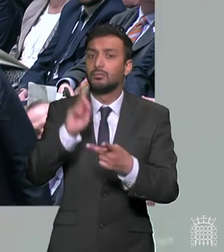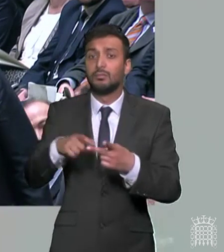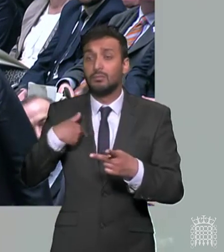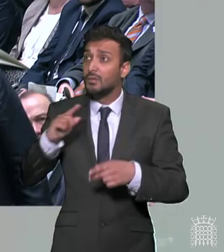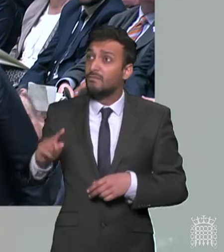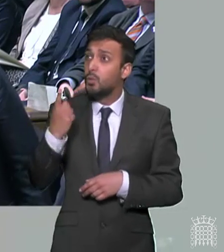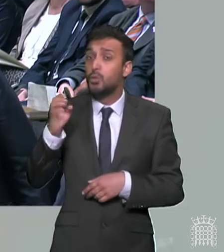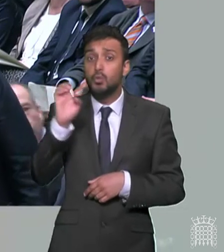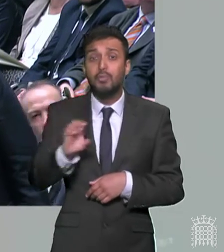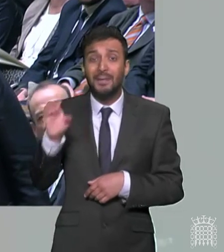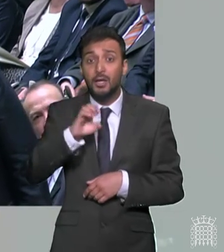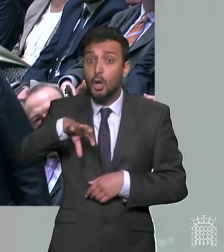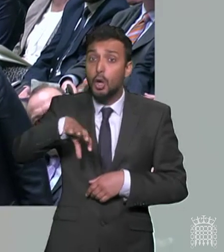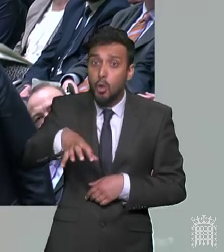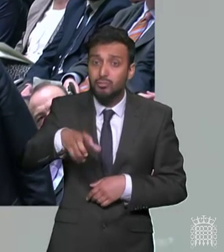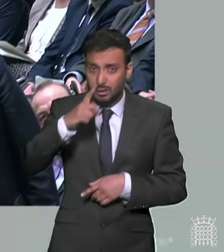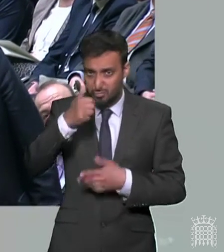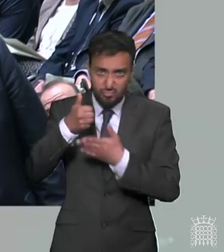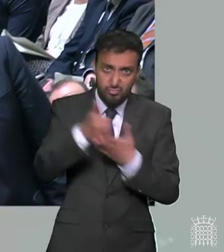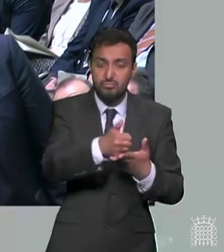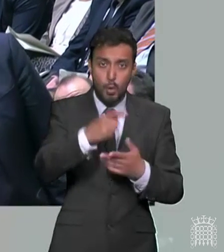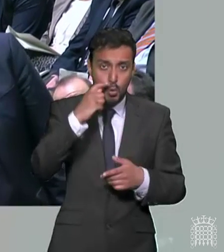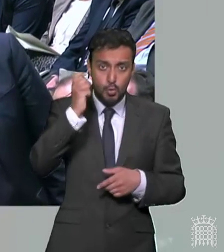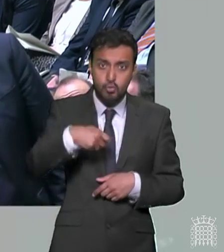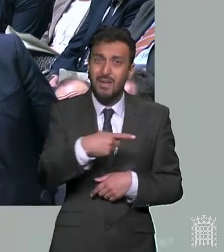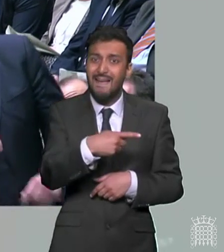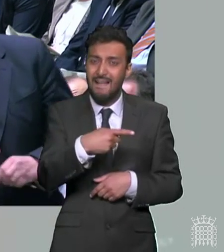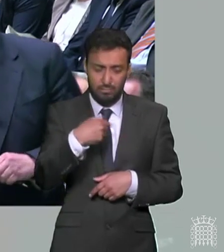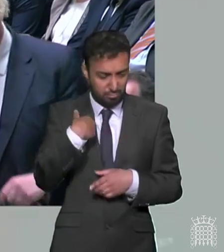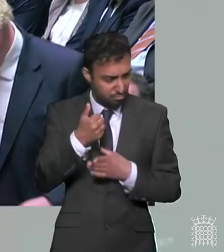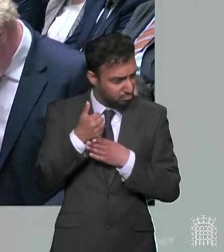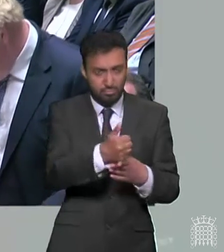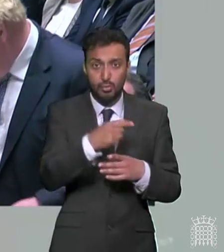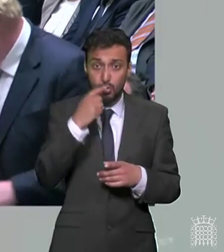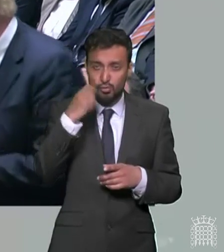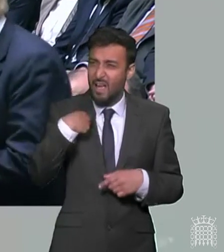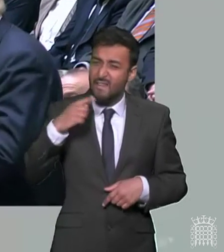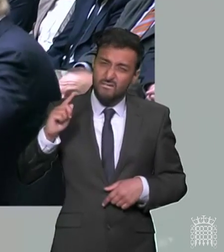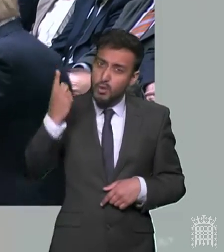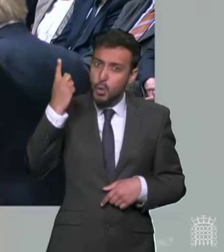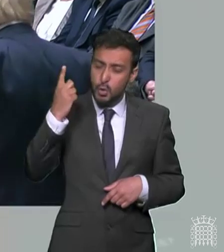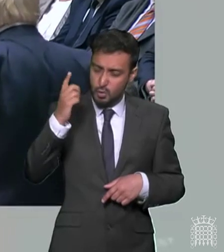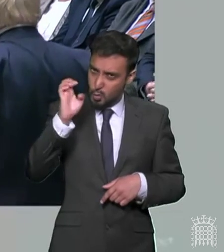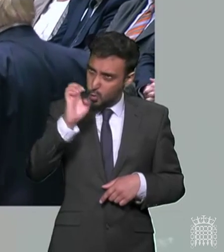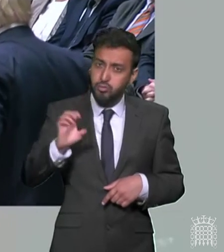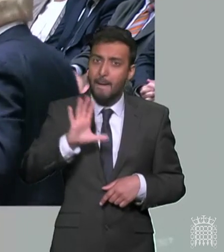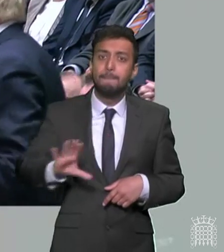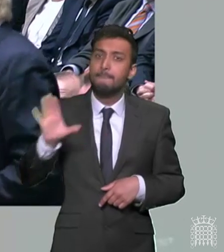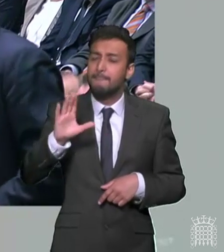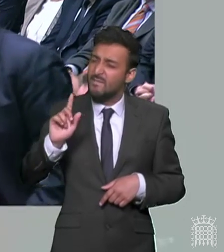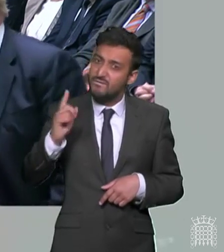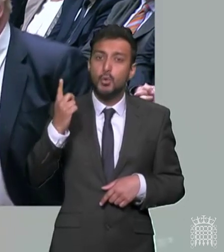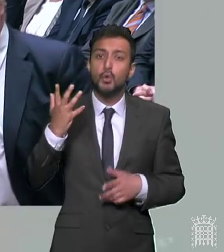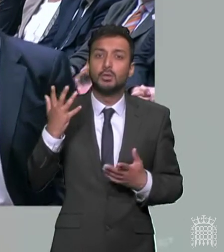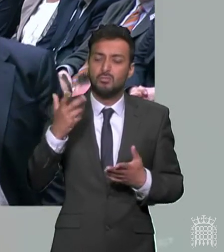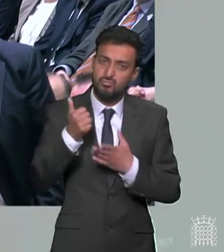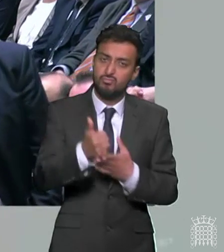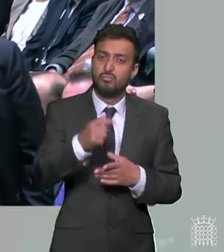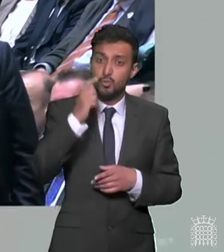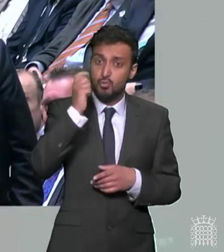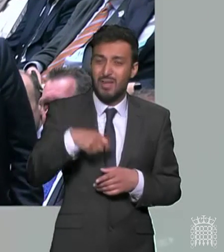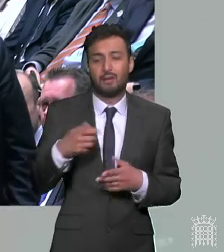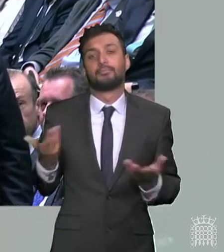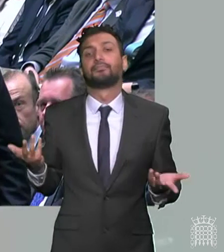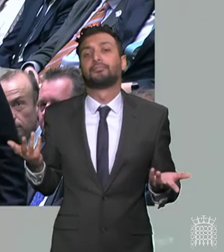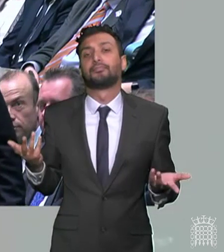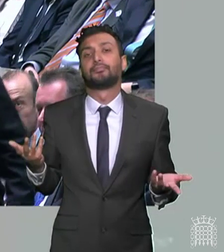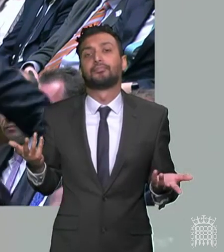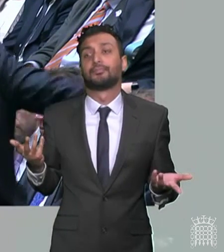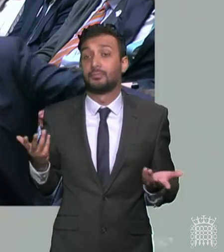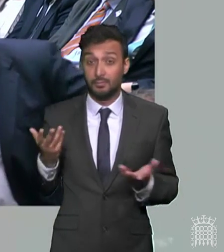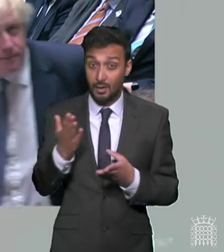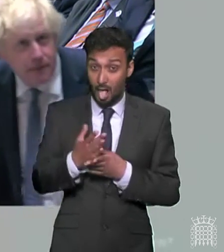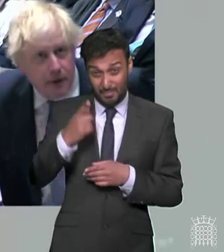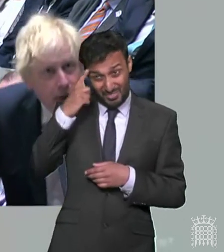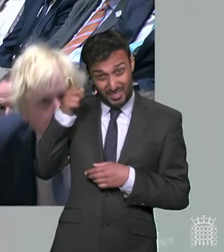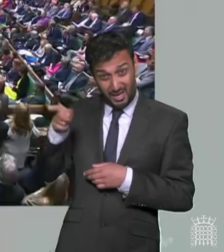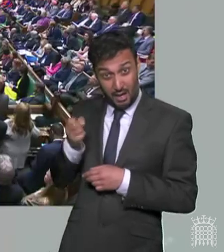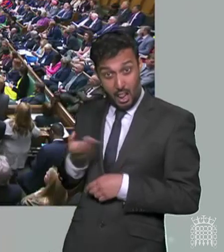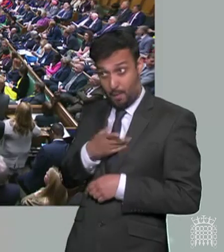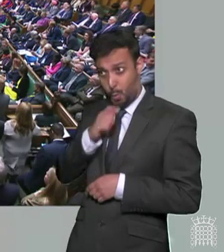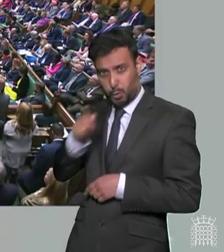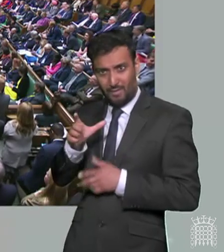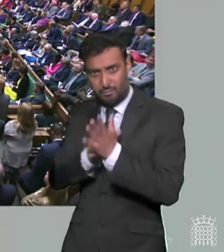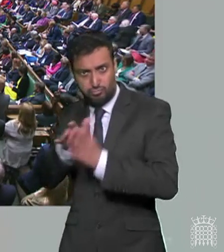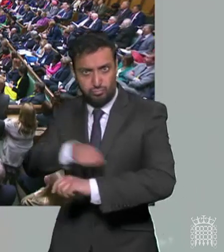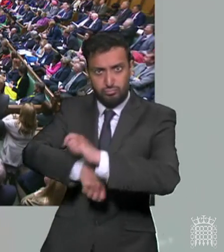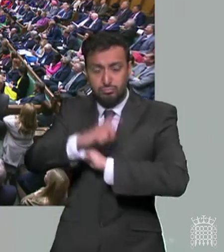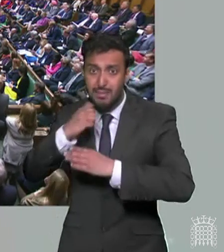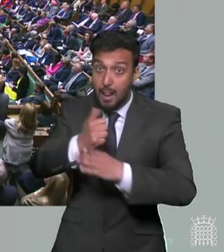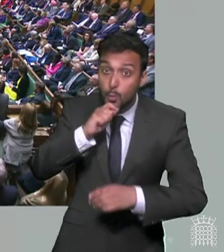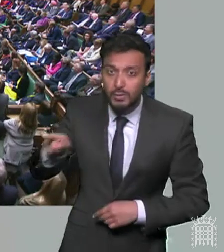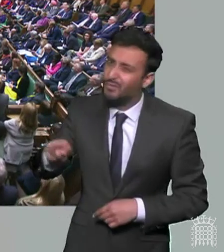Does anybody seriously believe for a second that the Opposition would have done it?